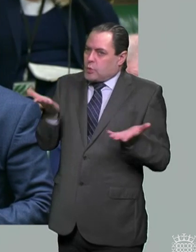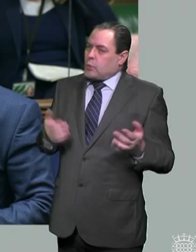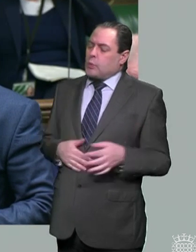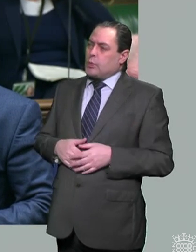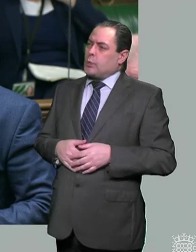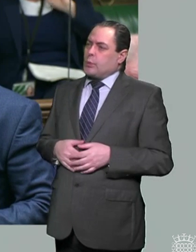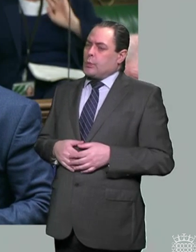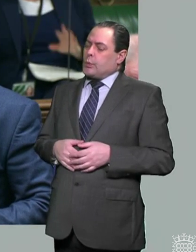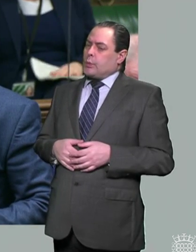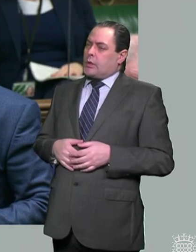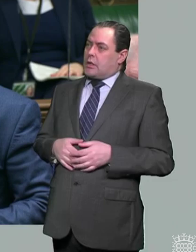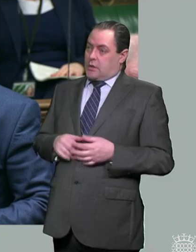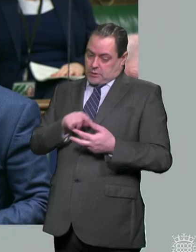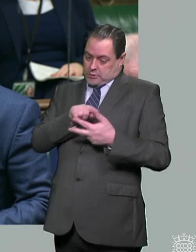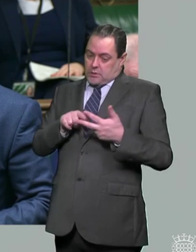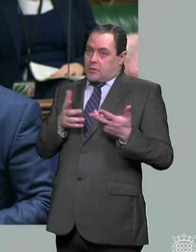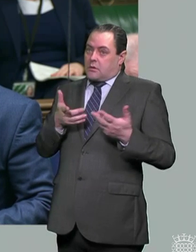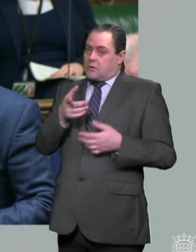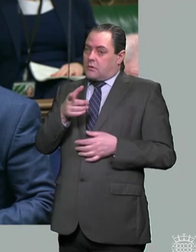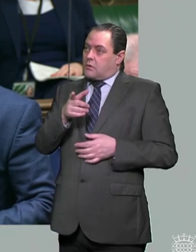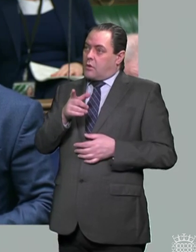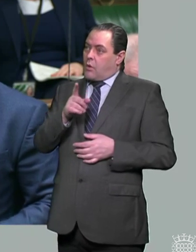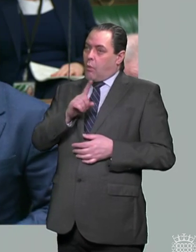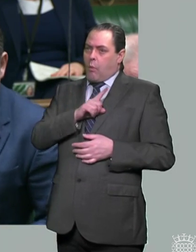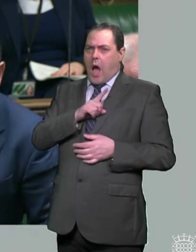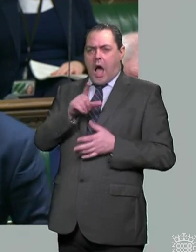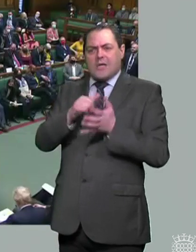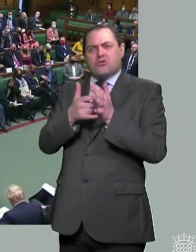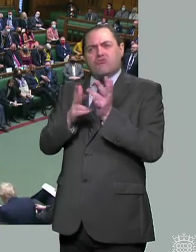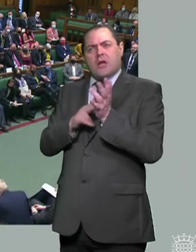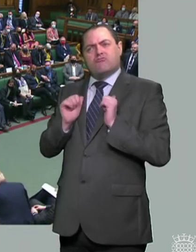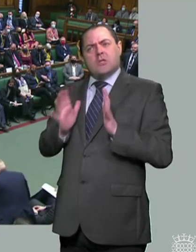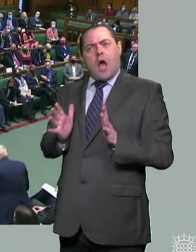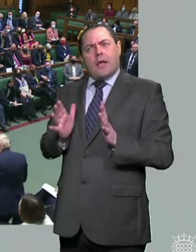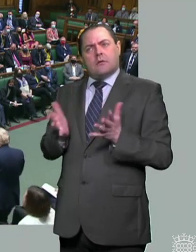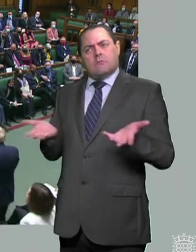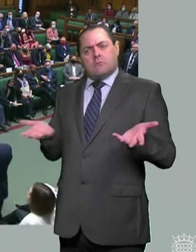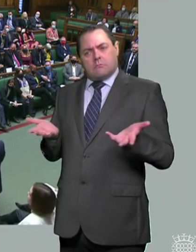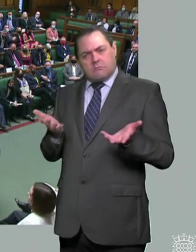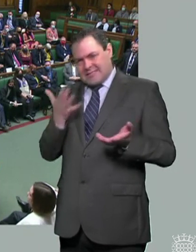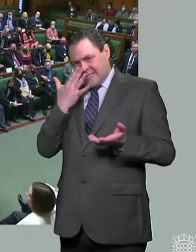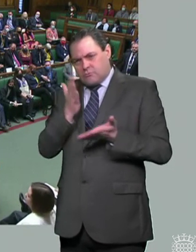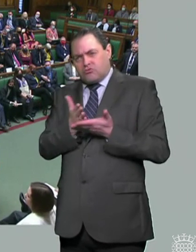If any of the above were true, why did Allegra Stratton have to resign?